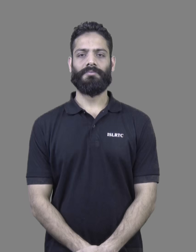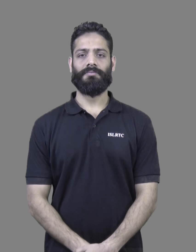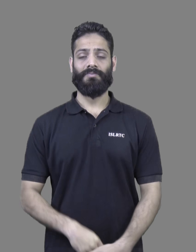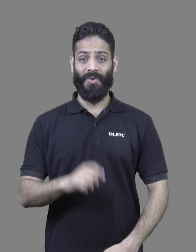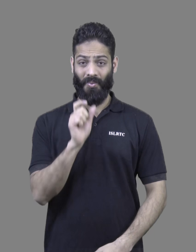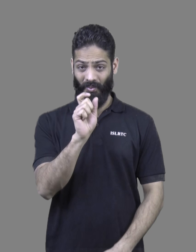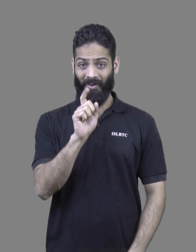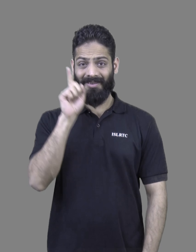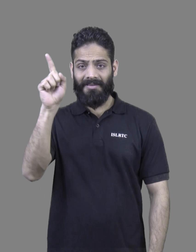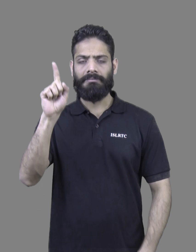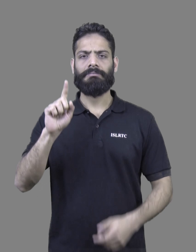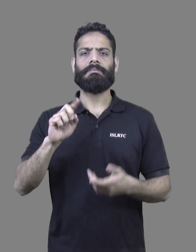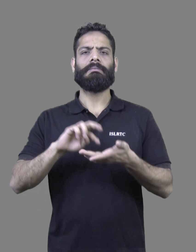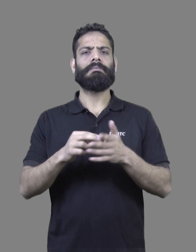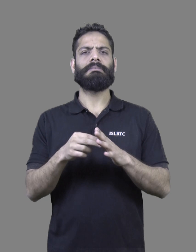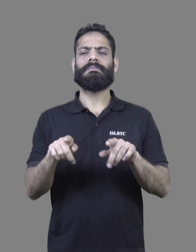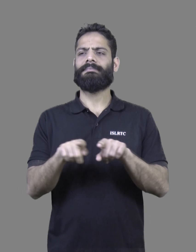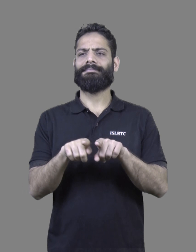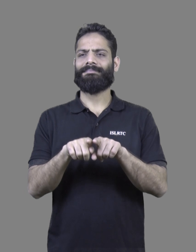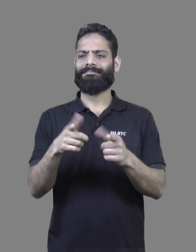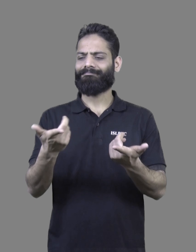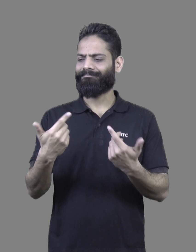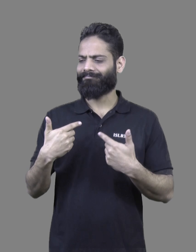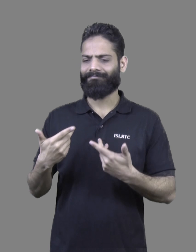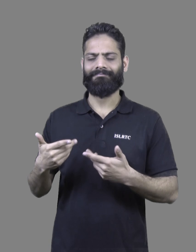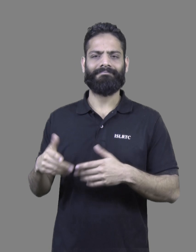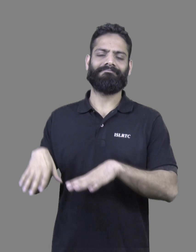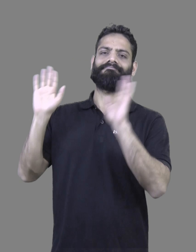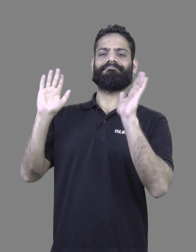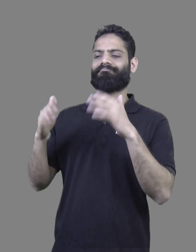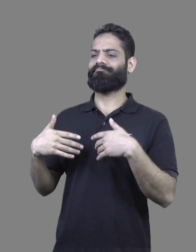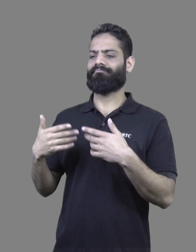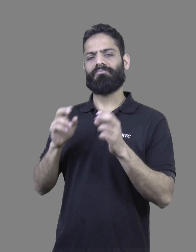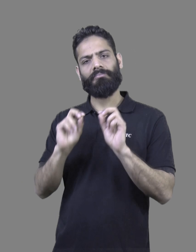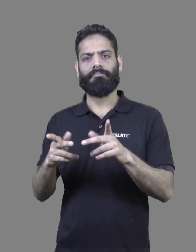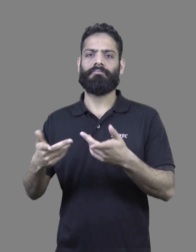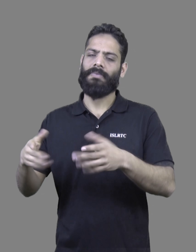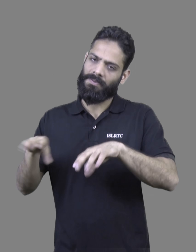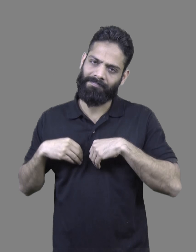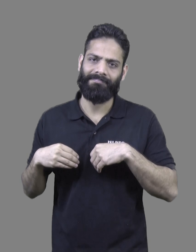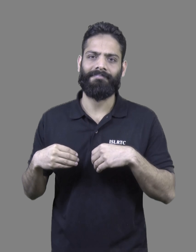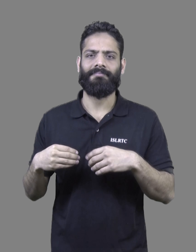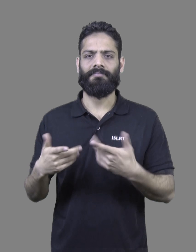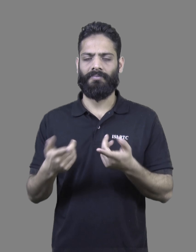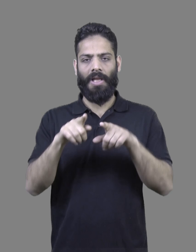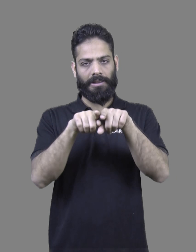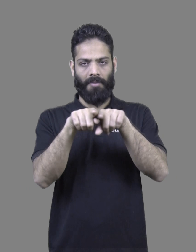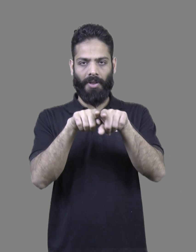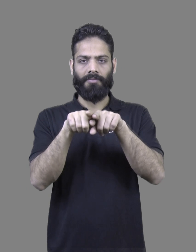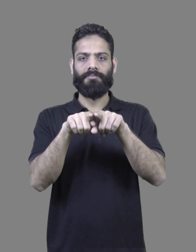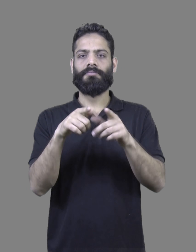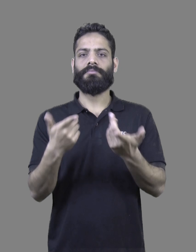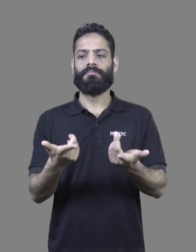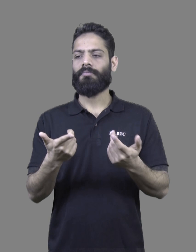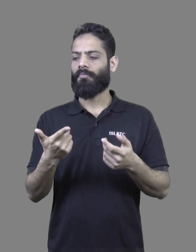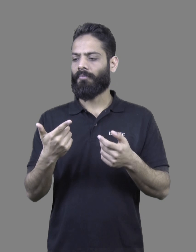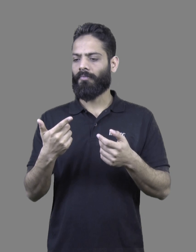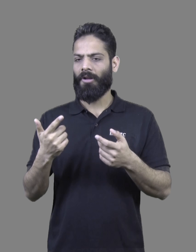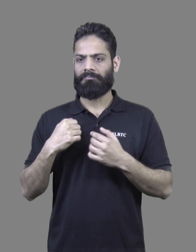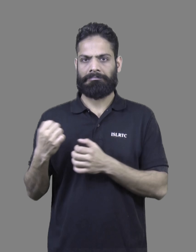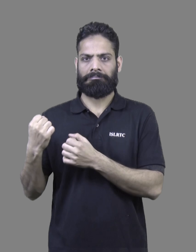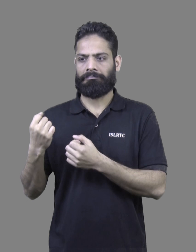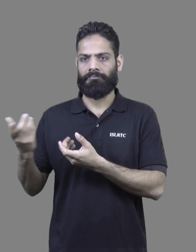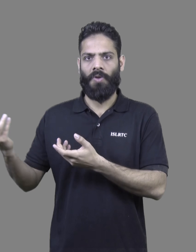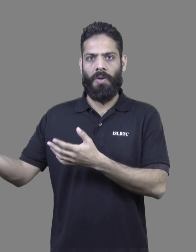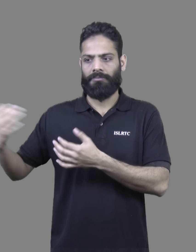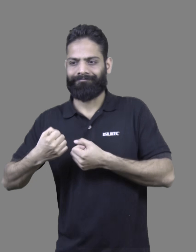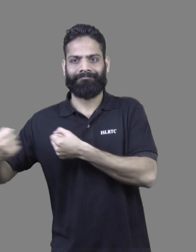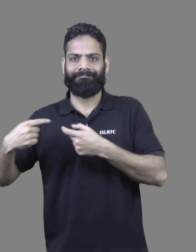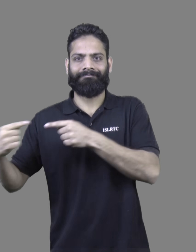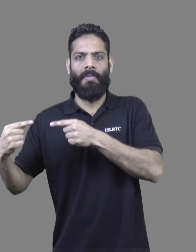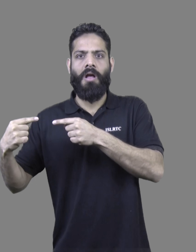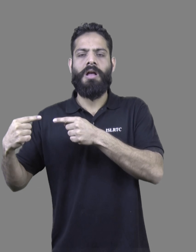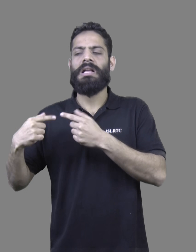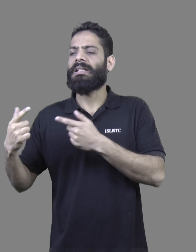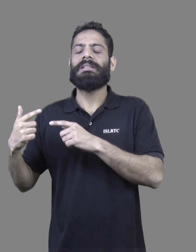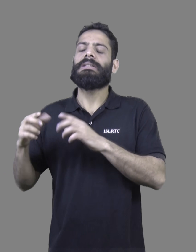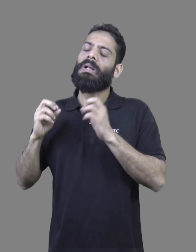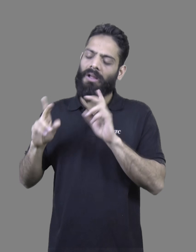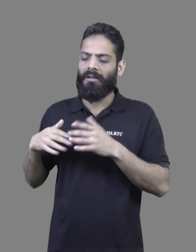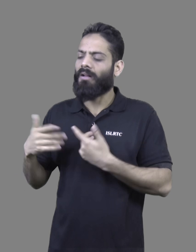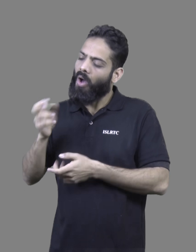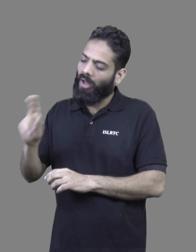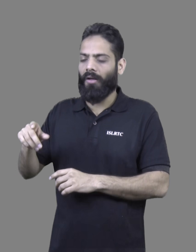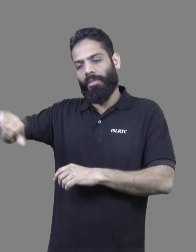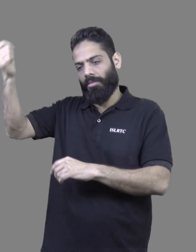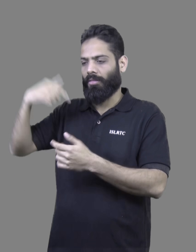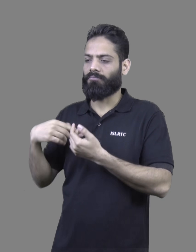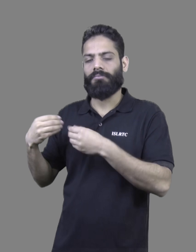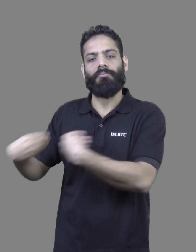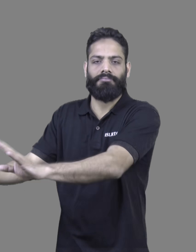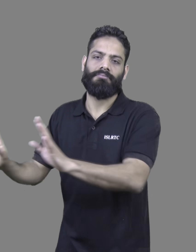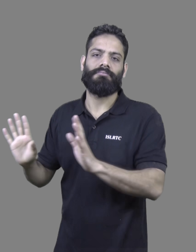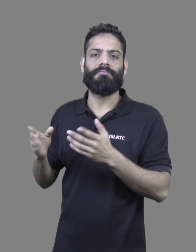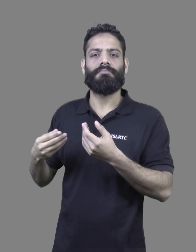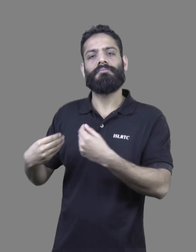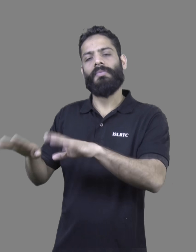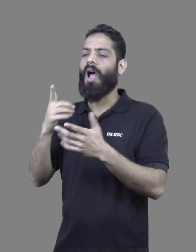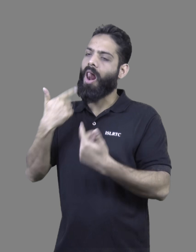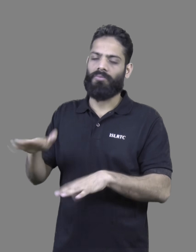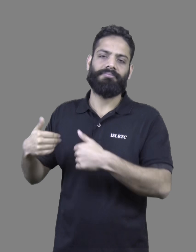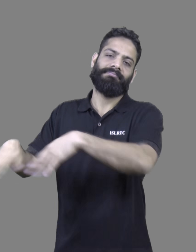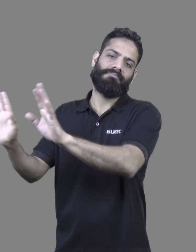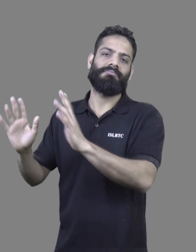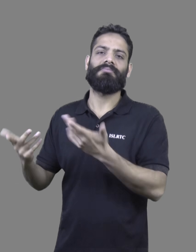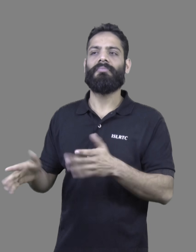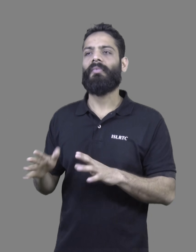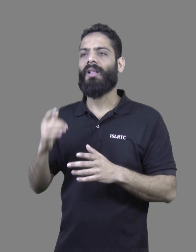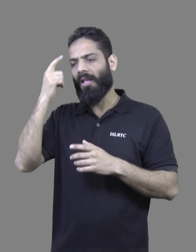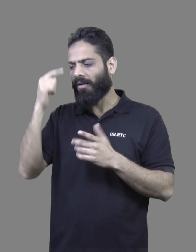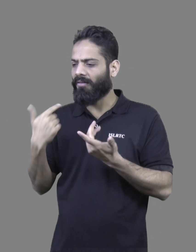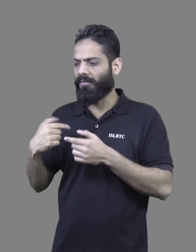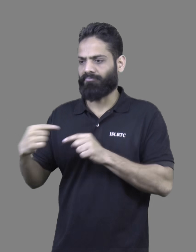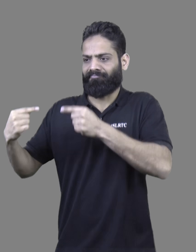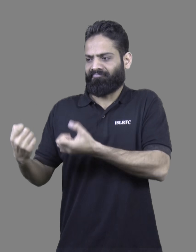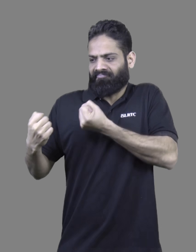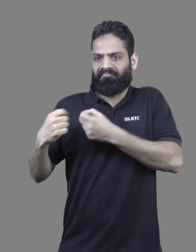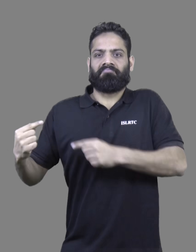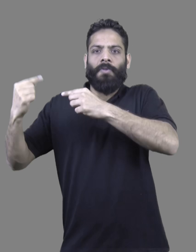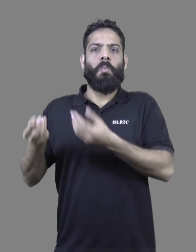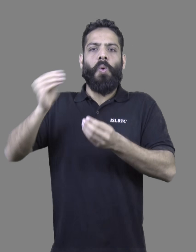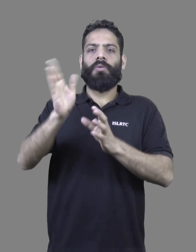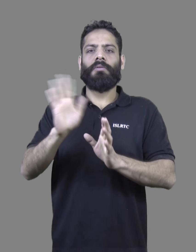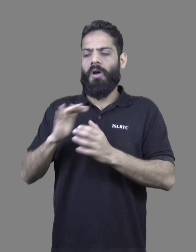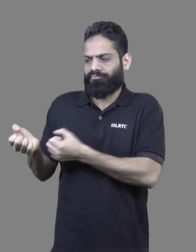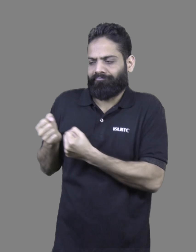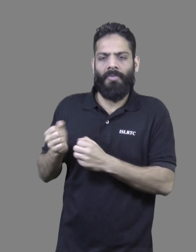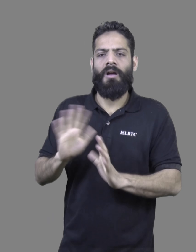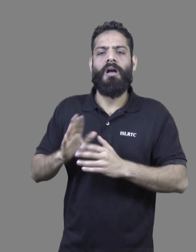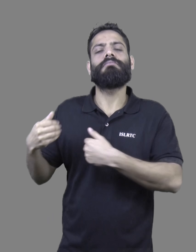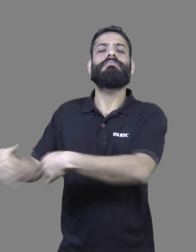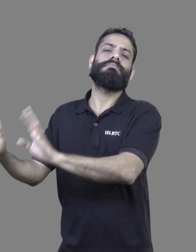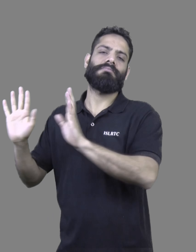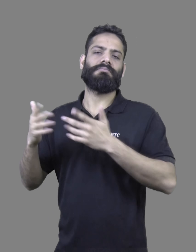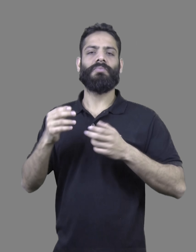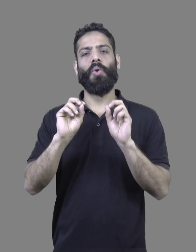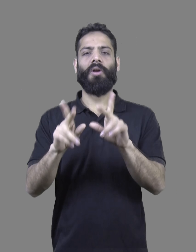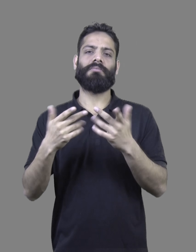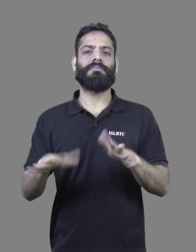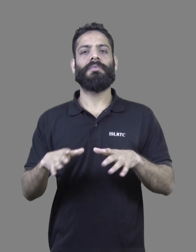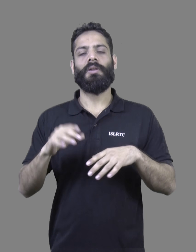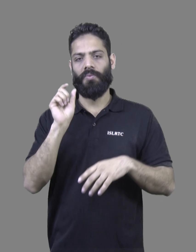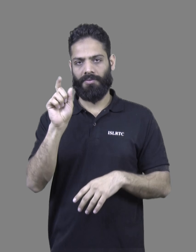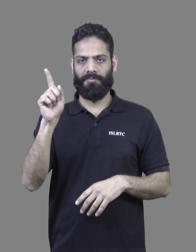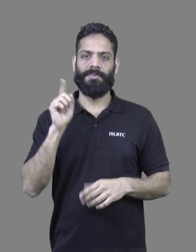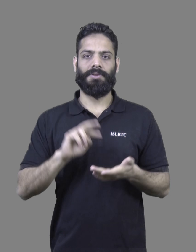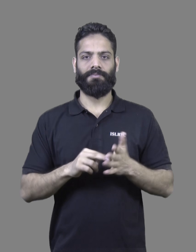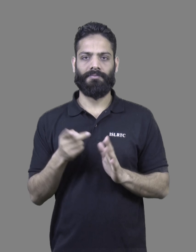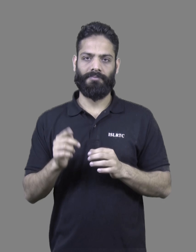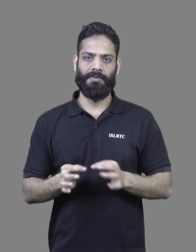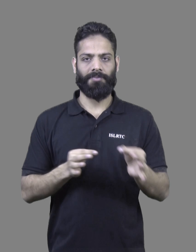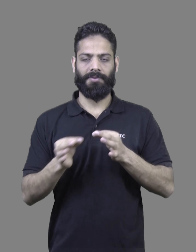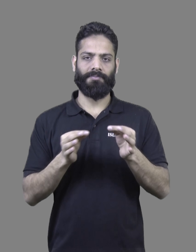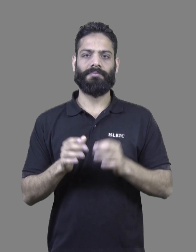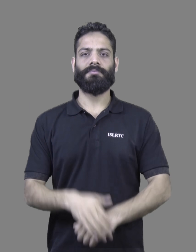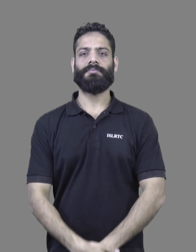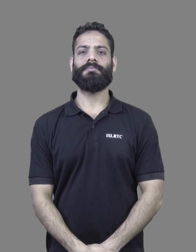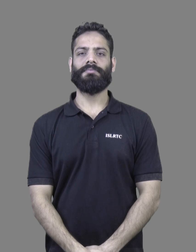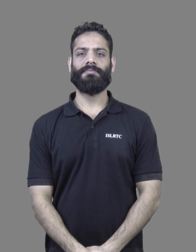Capitulate Give in Surrender